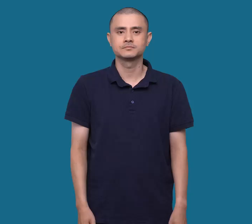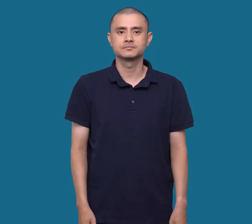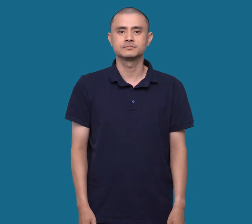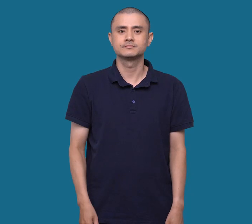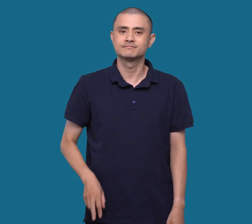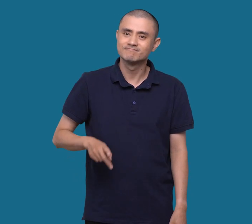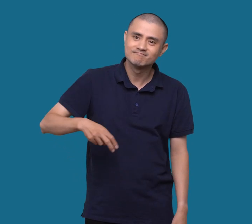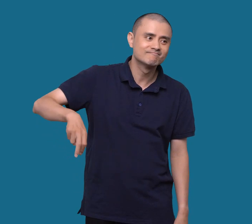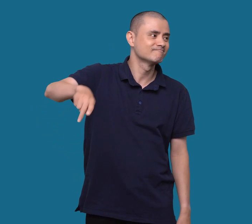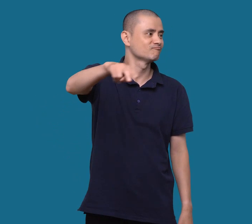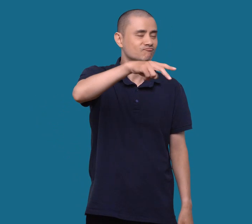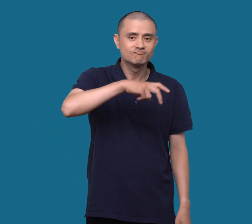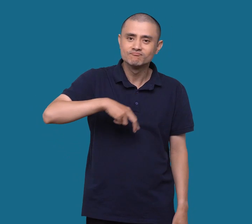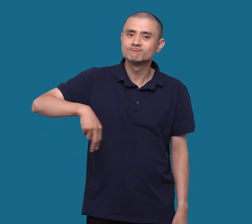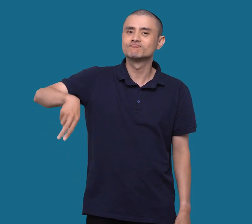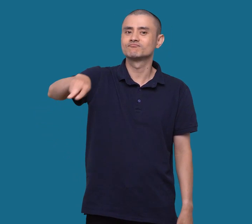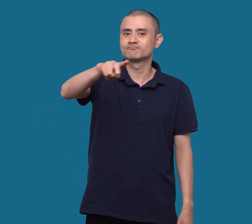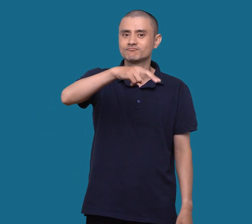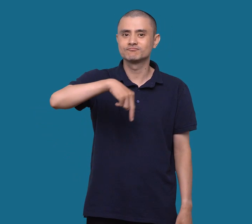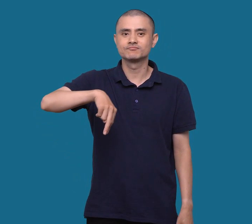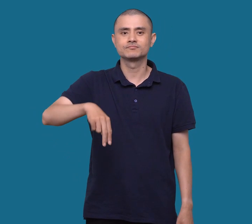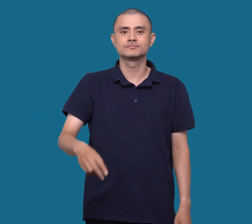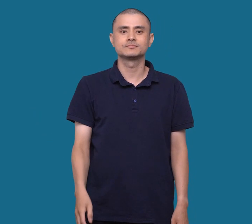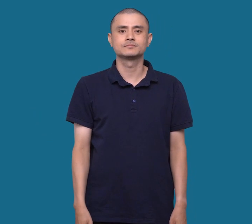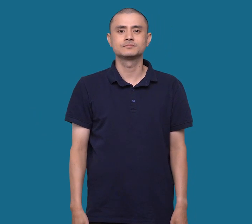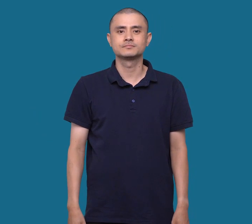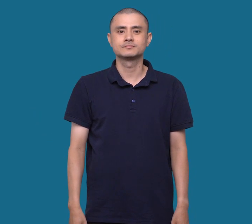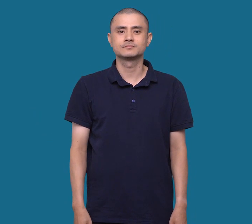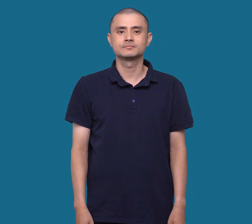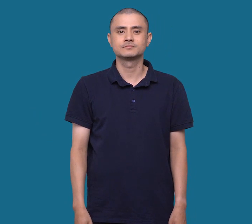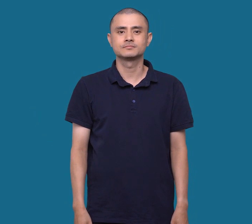đi dạo